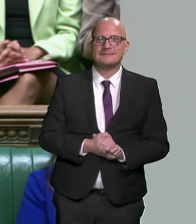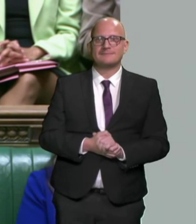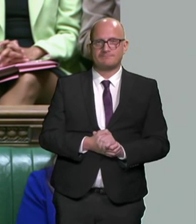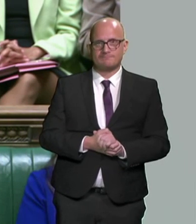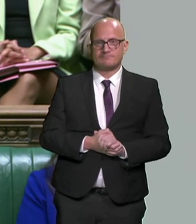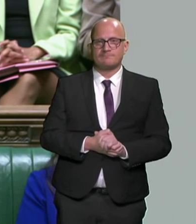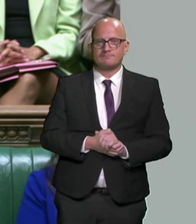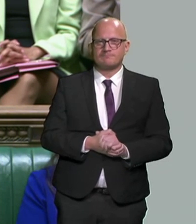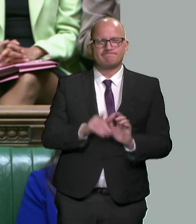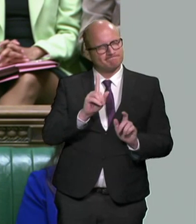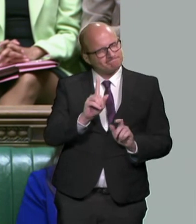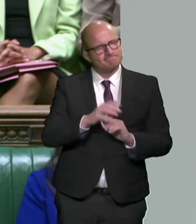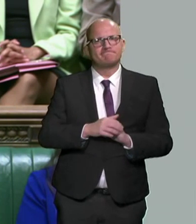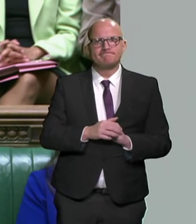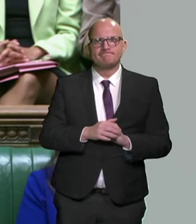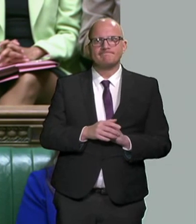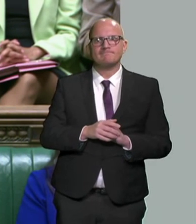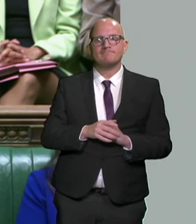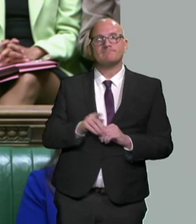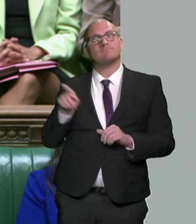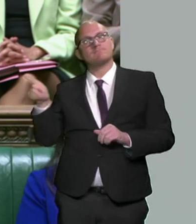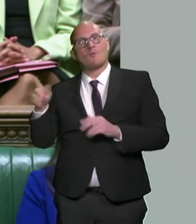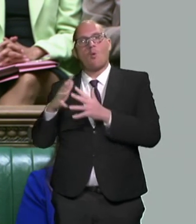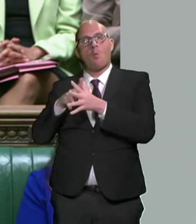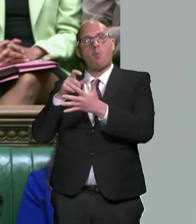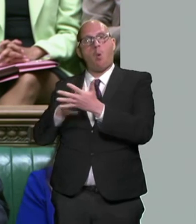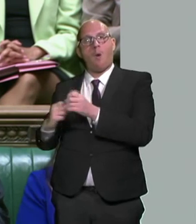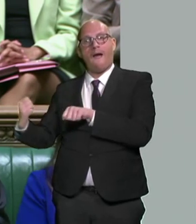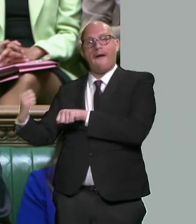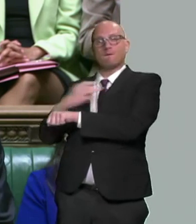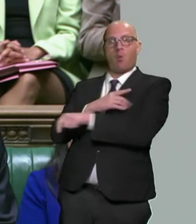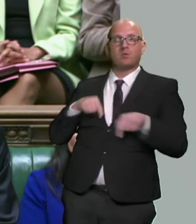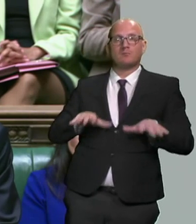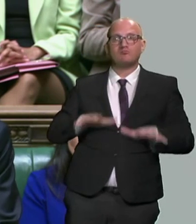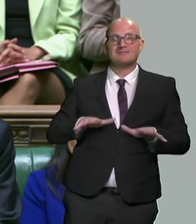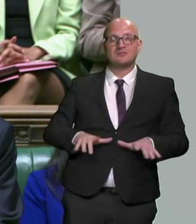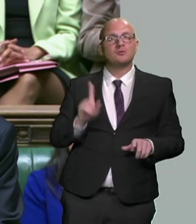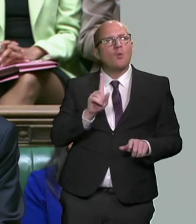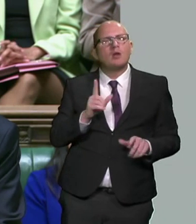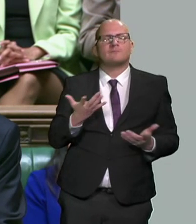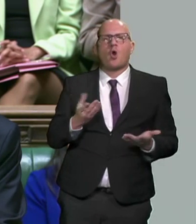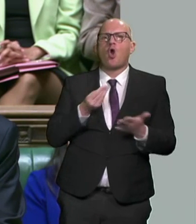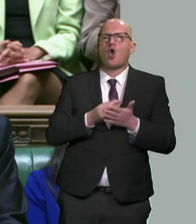But the war’s most significant impact domestically is on the cost of living.